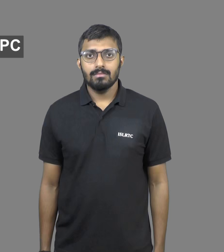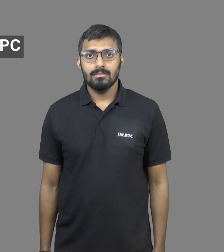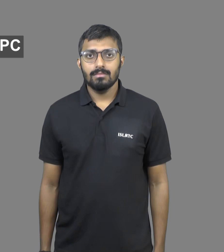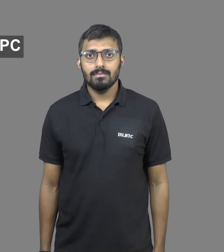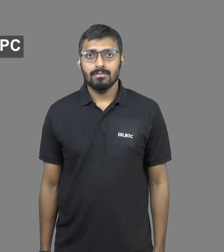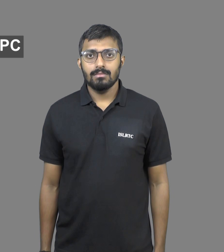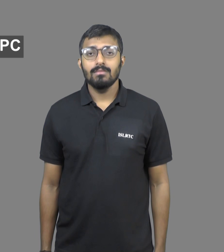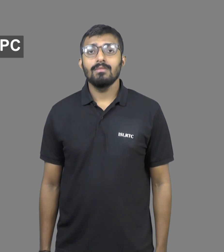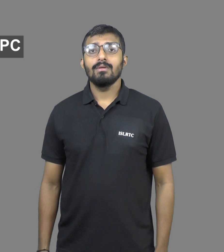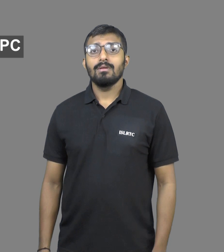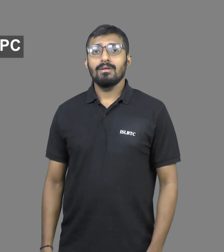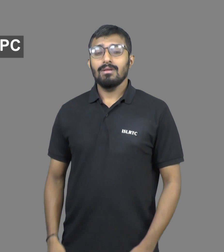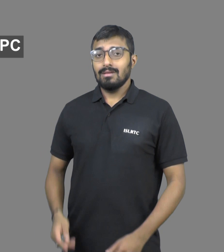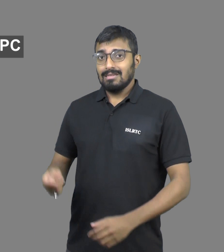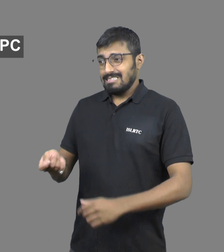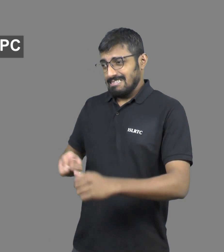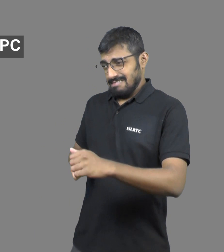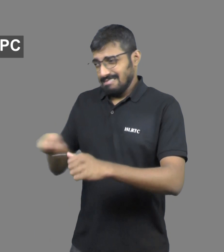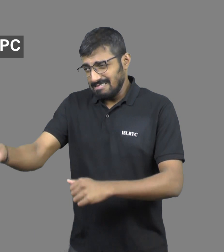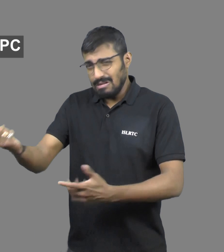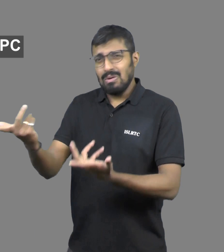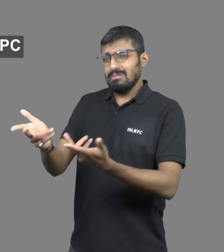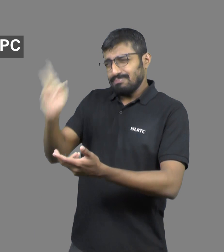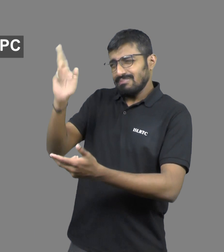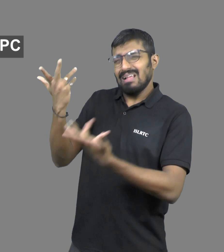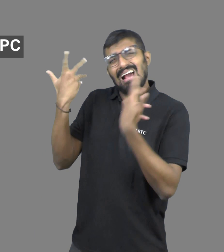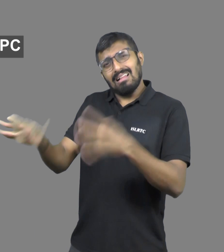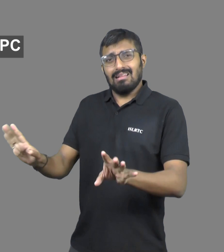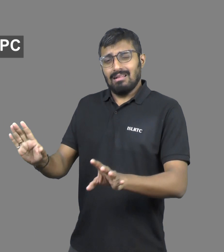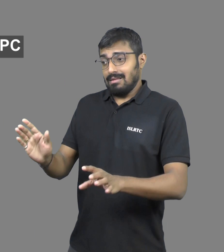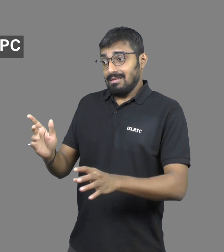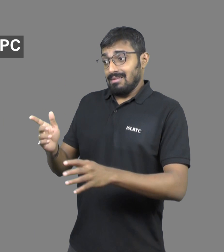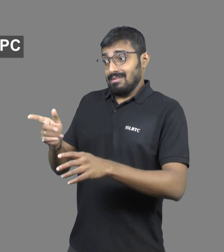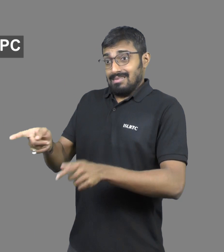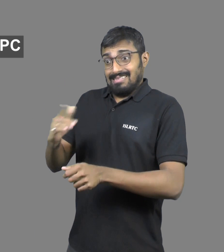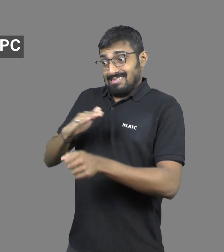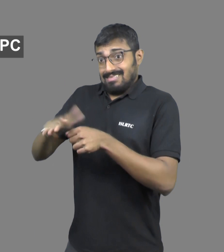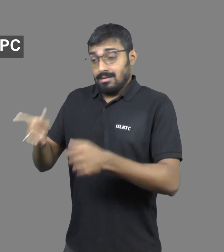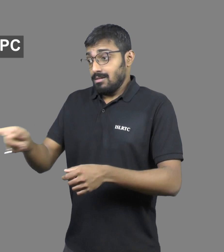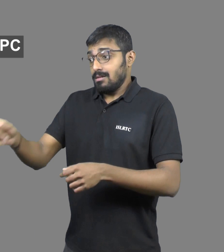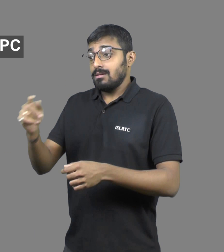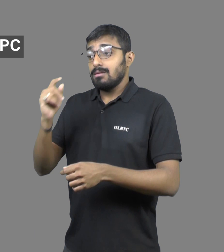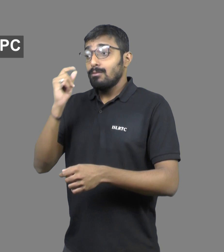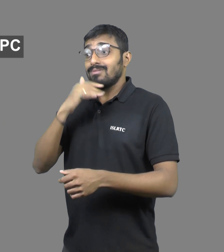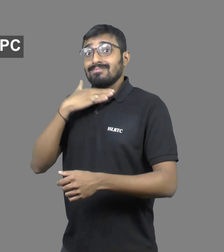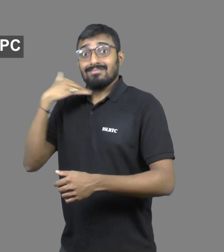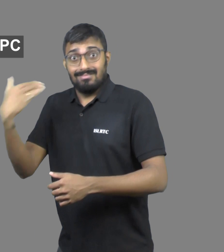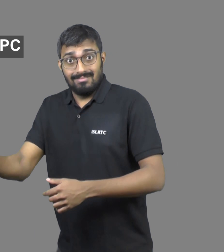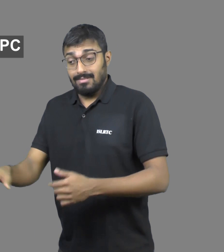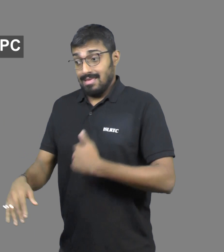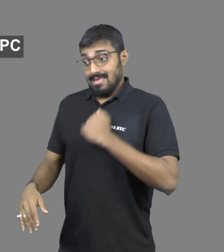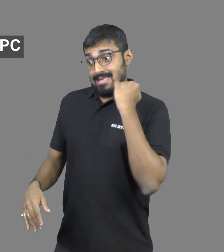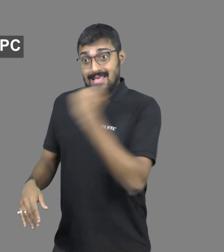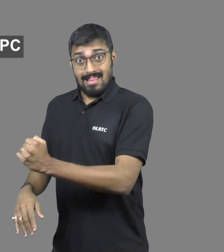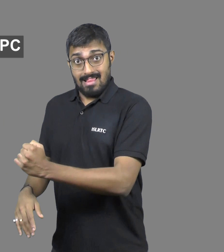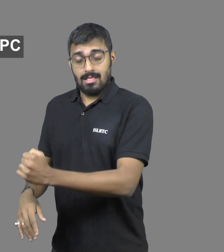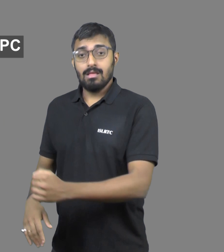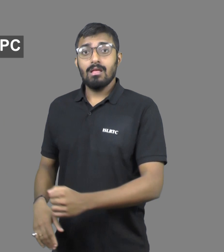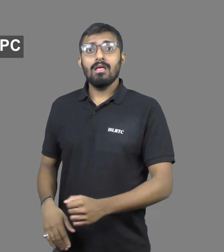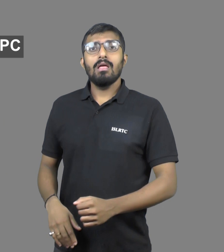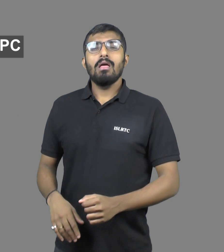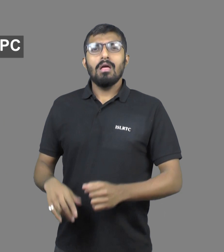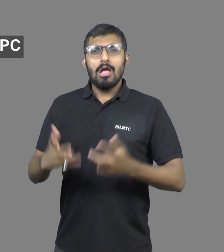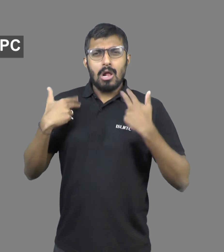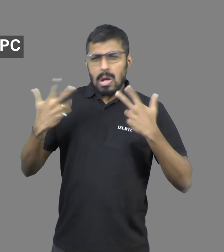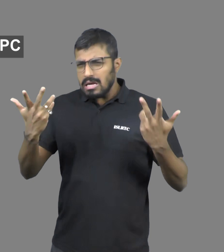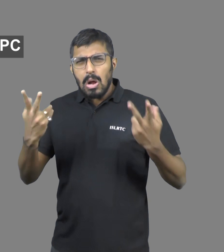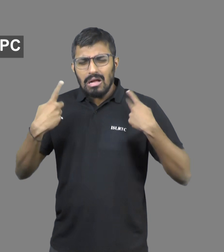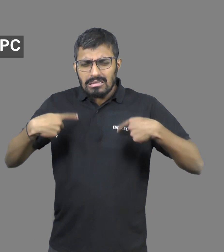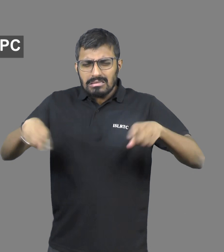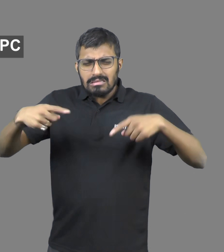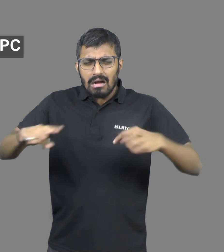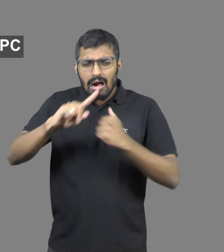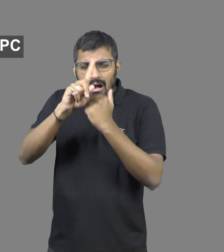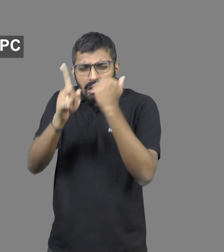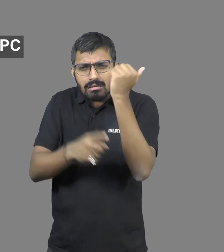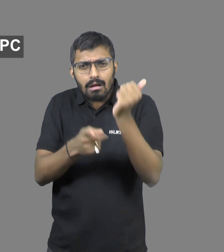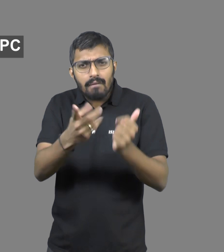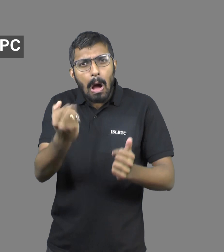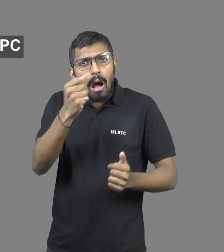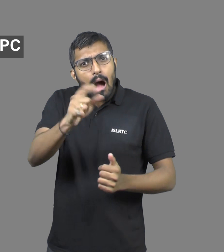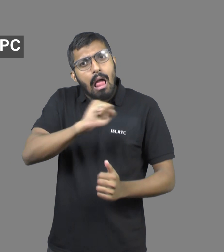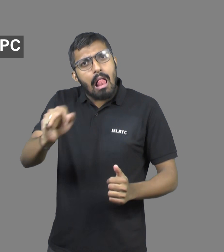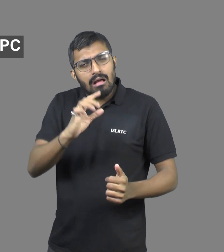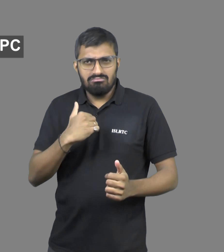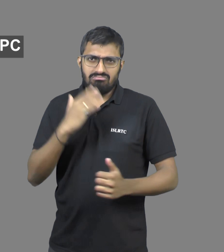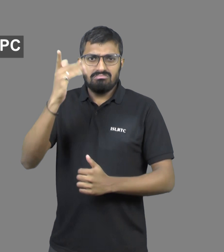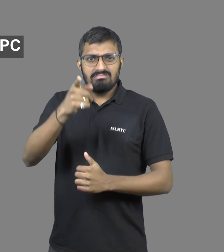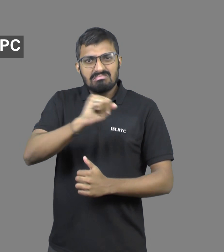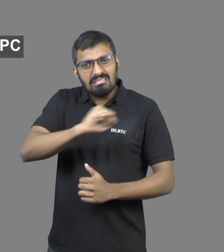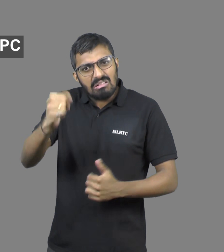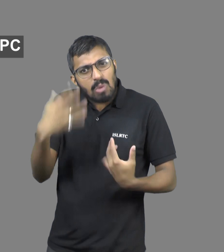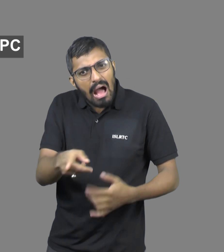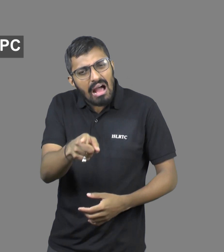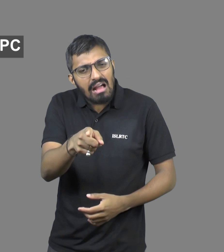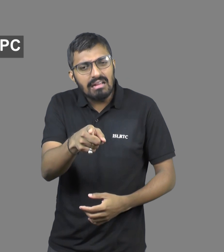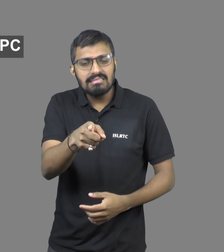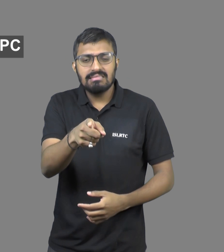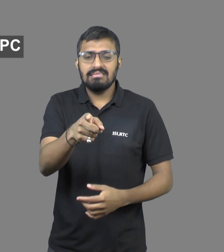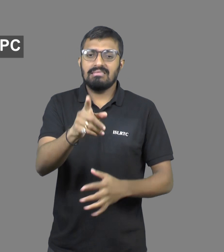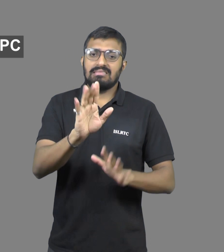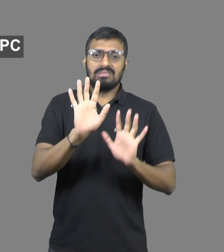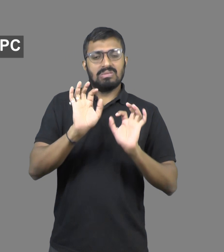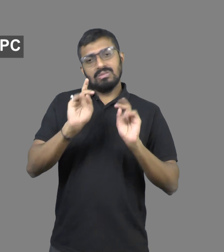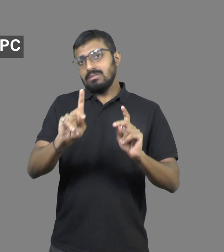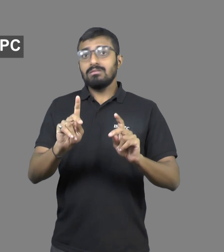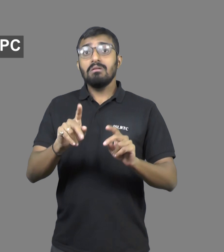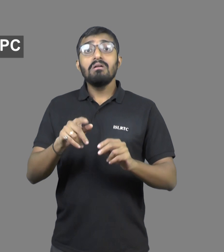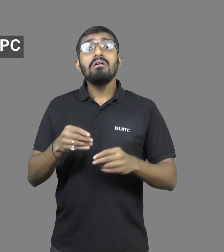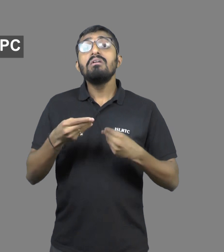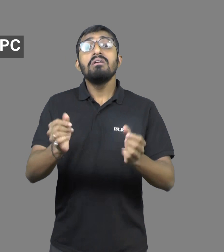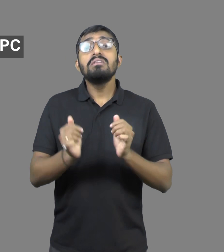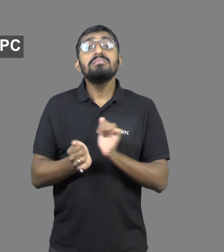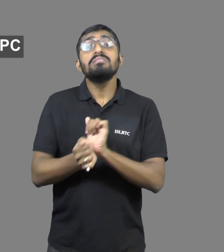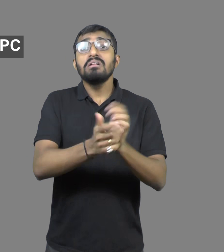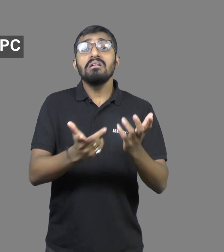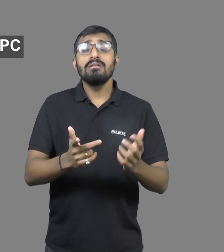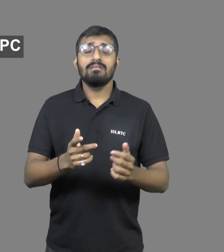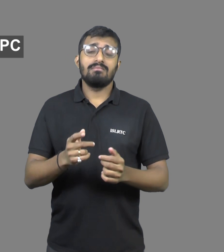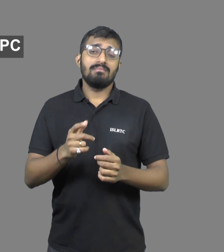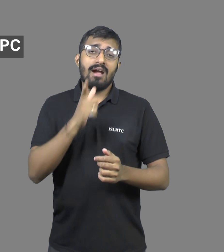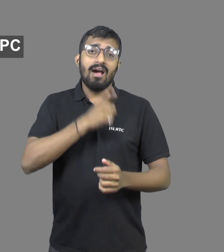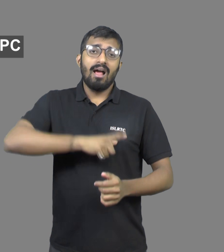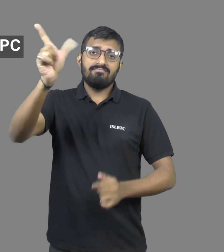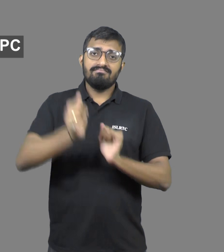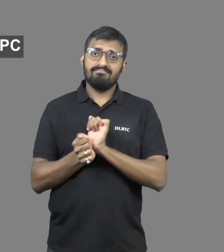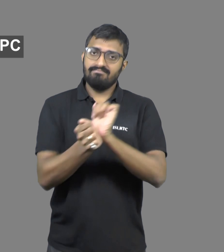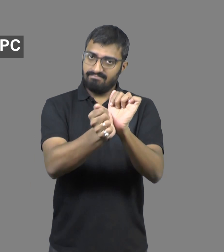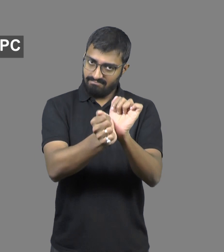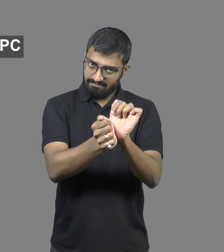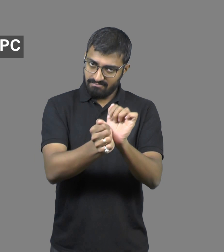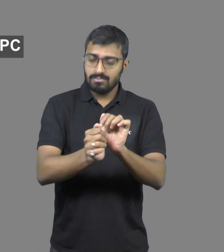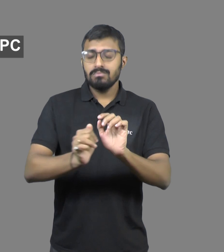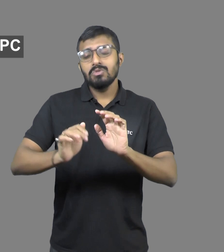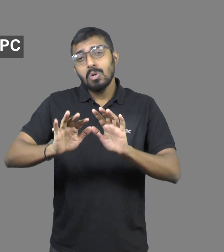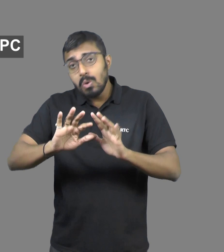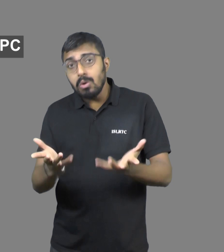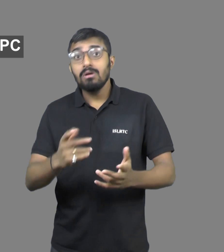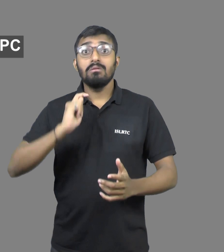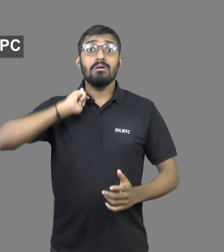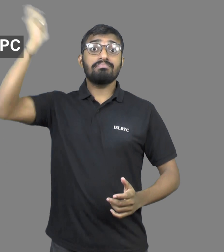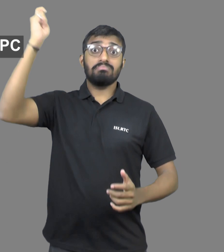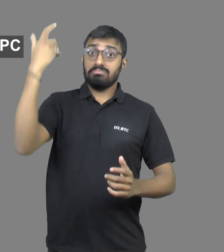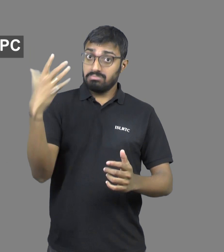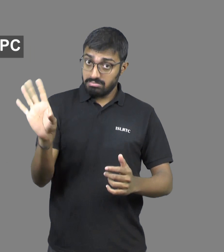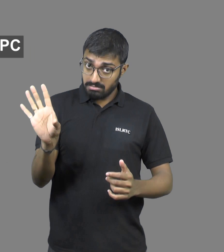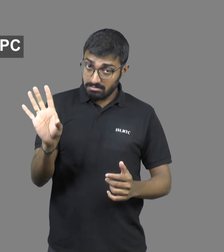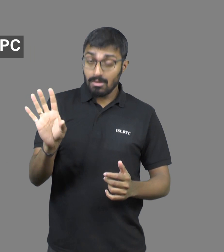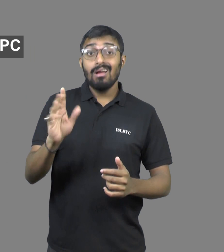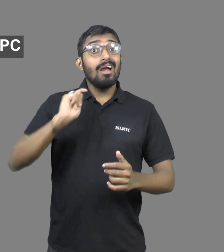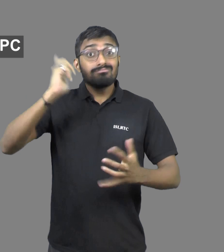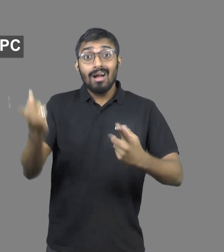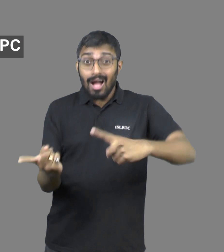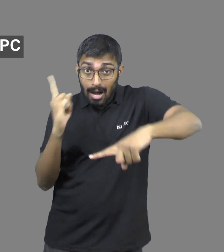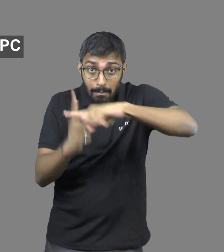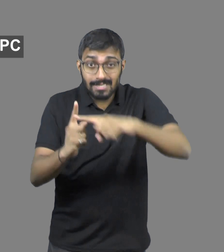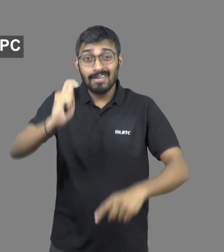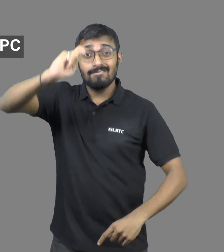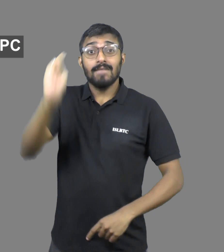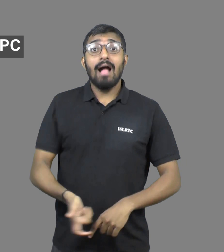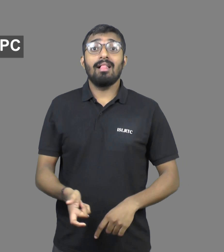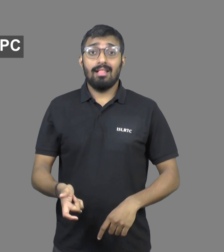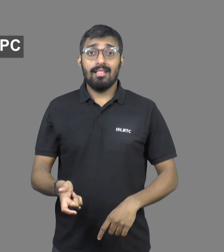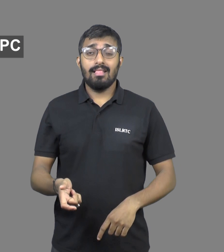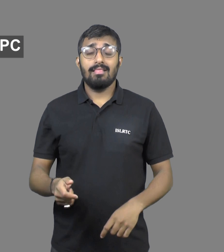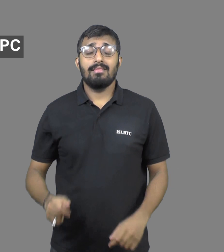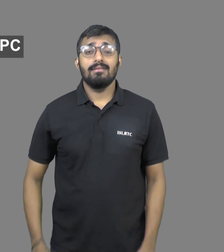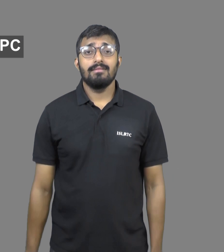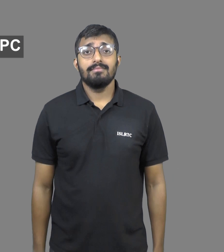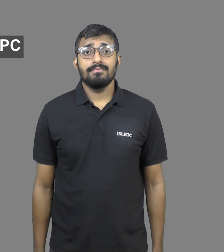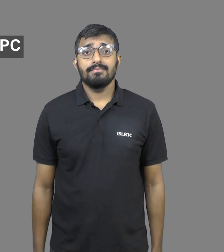Section 302 IPC